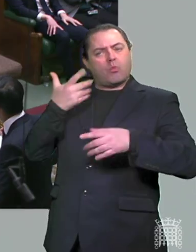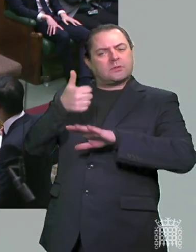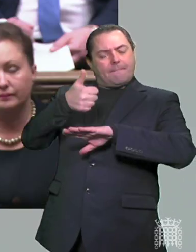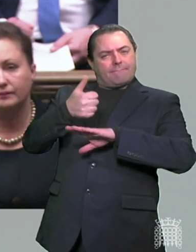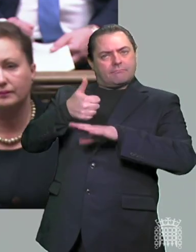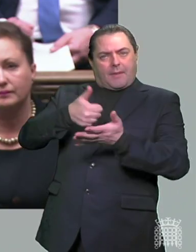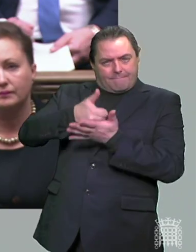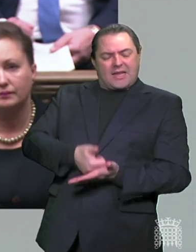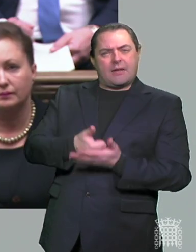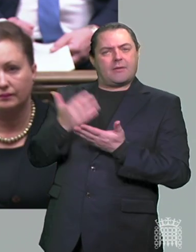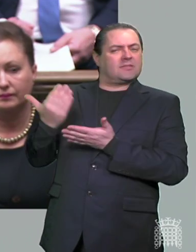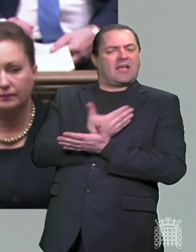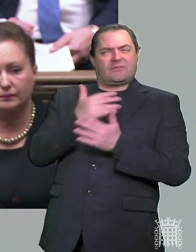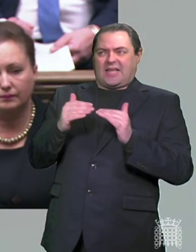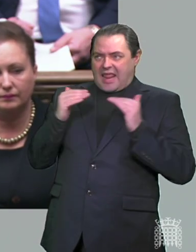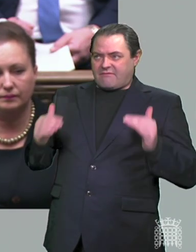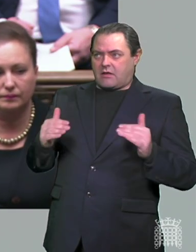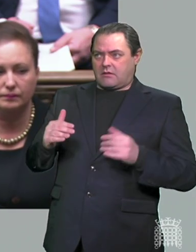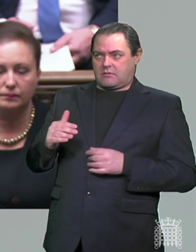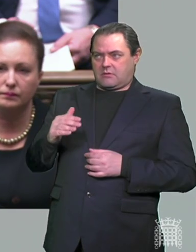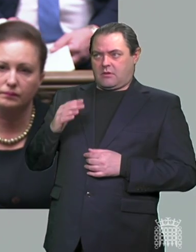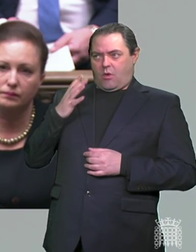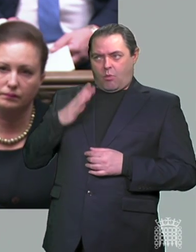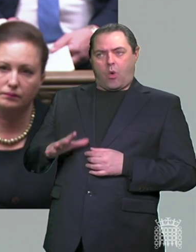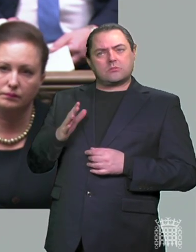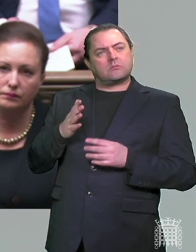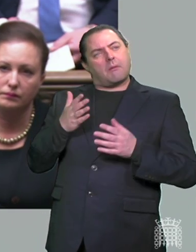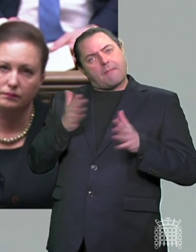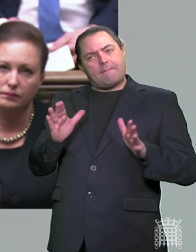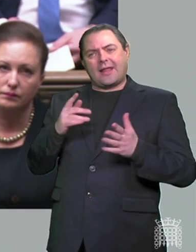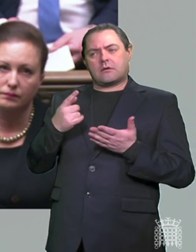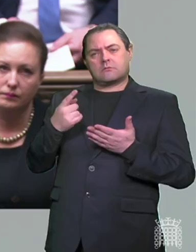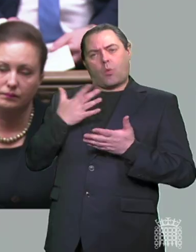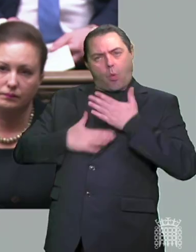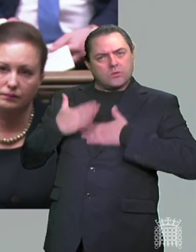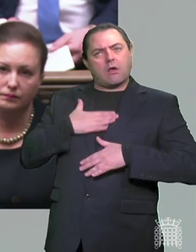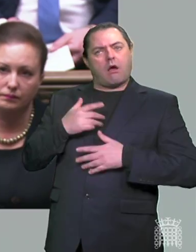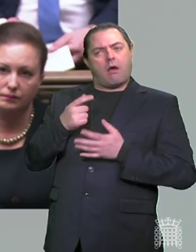He voted with Just Stop Oil to water down the Public Order Bill.